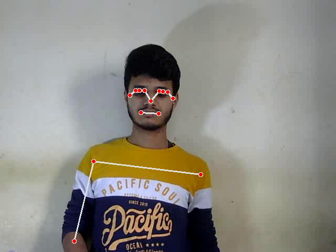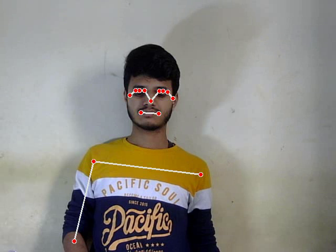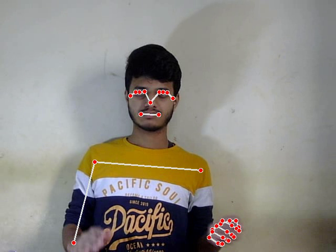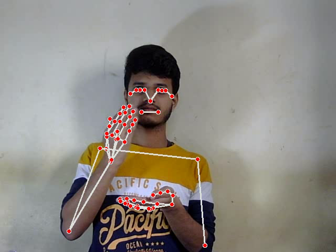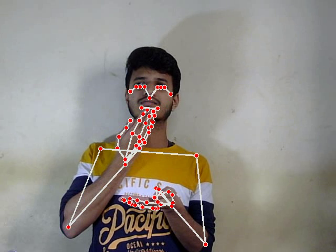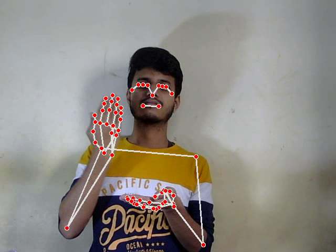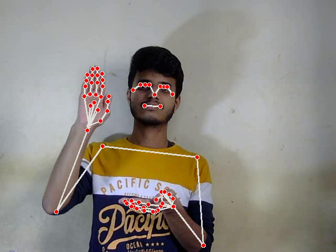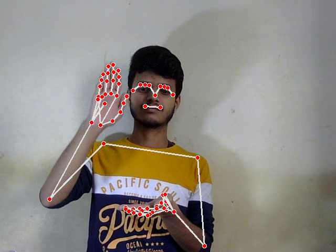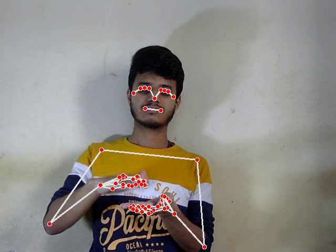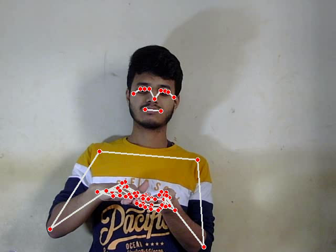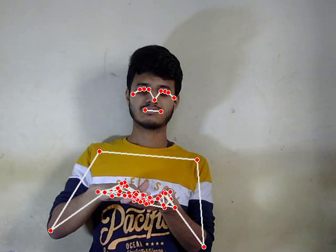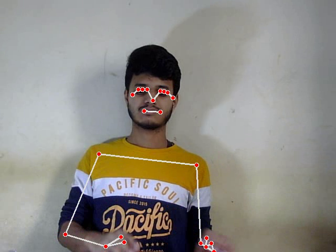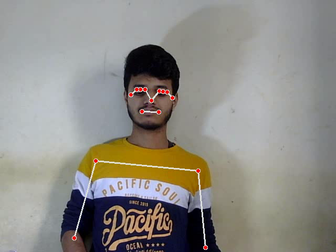bad